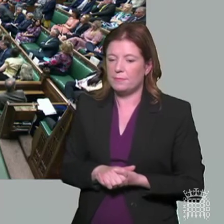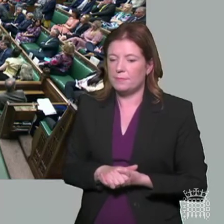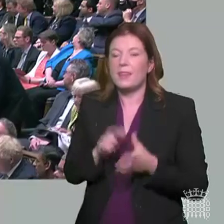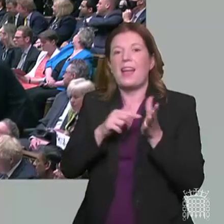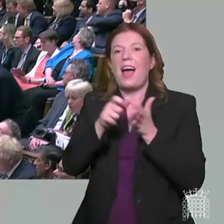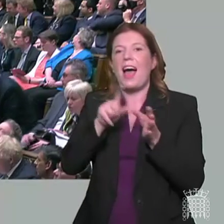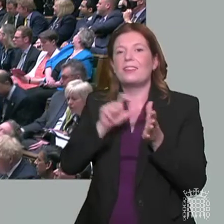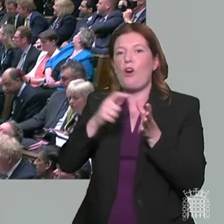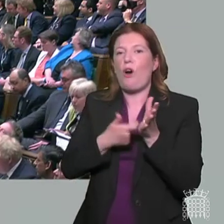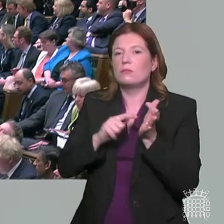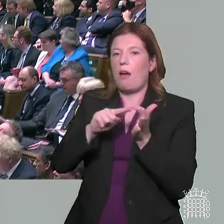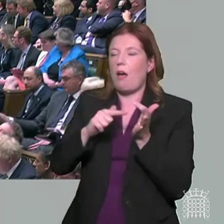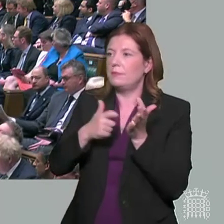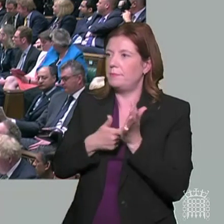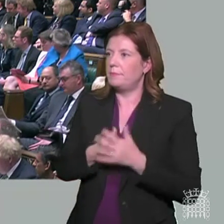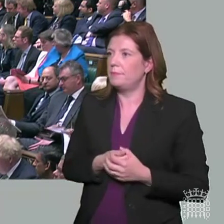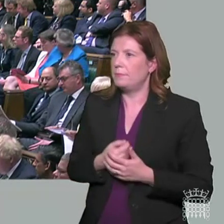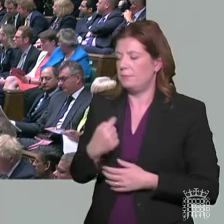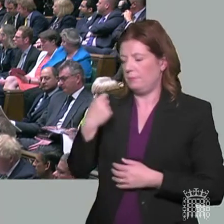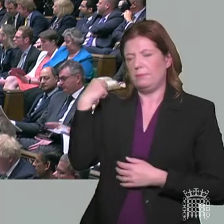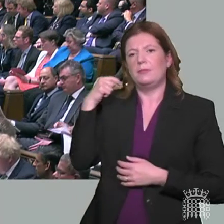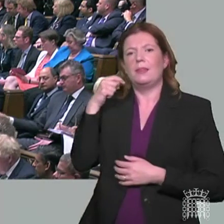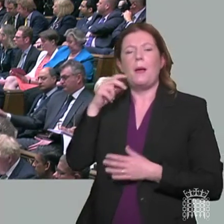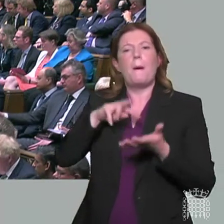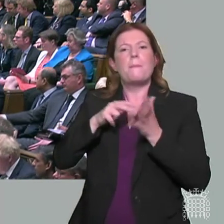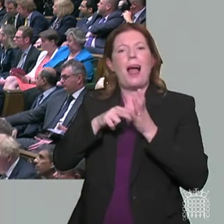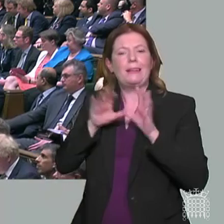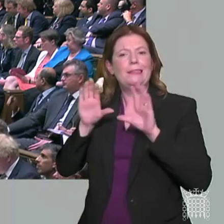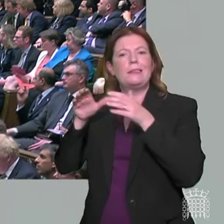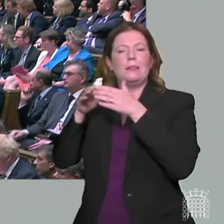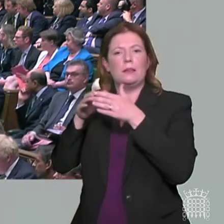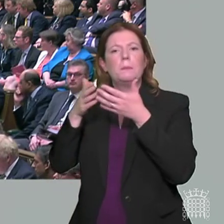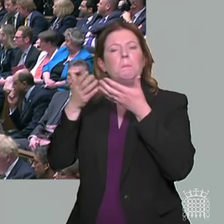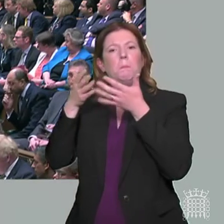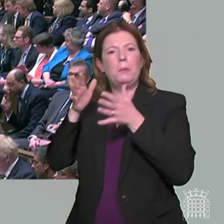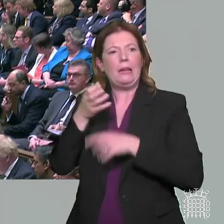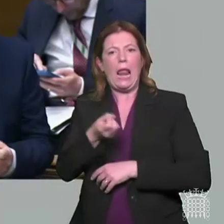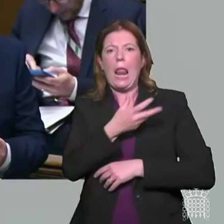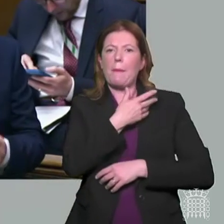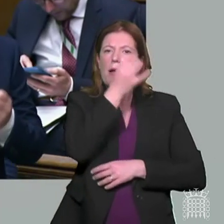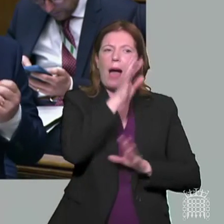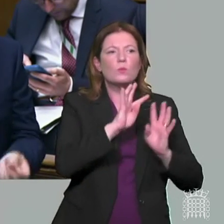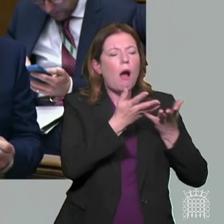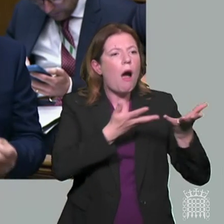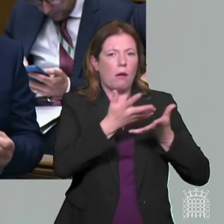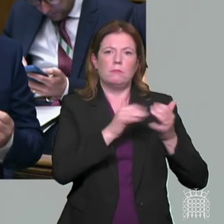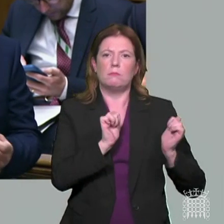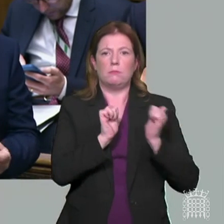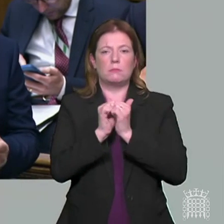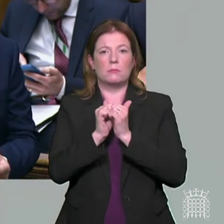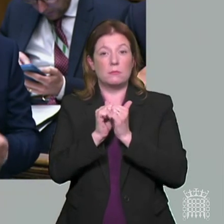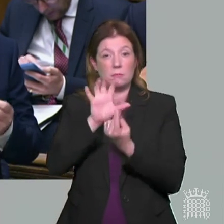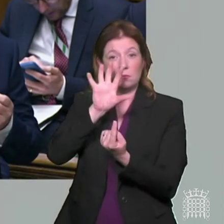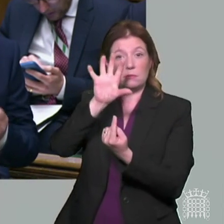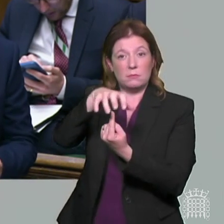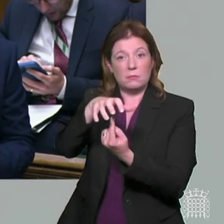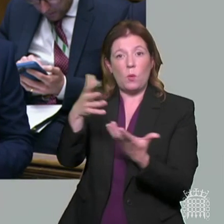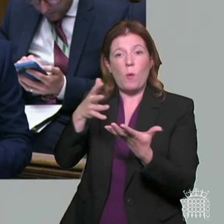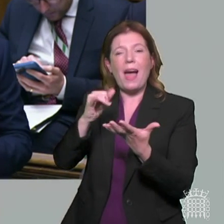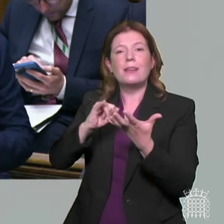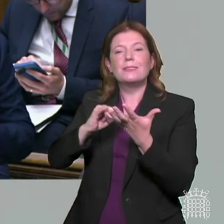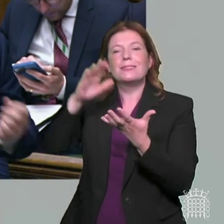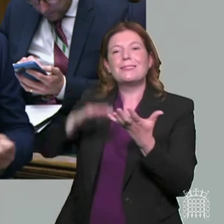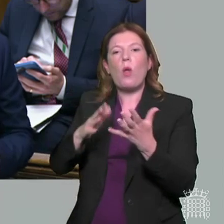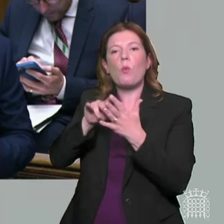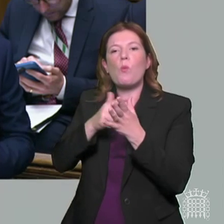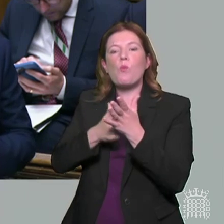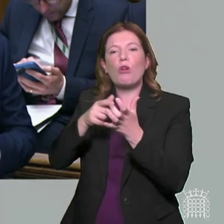Earlier this week, the Planning Inspectorate waved through a decision by Labour councillors to build a massive logistics hub in south Warrington.